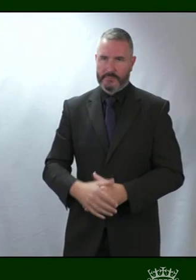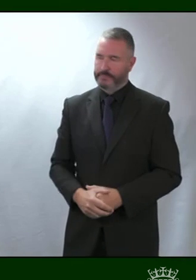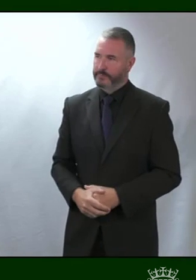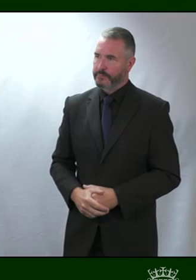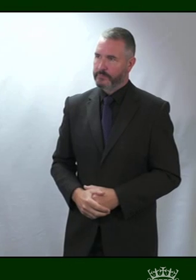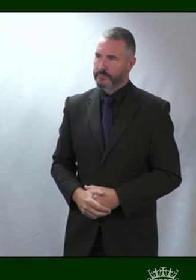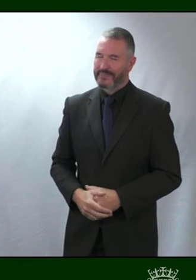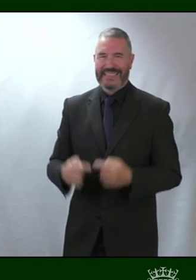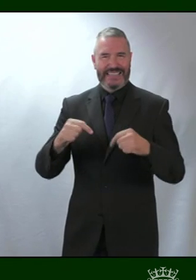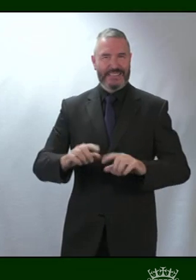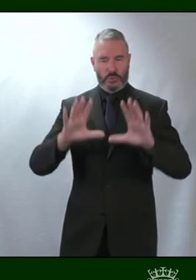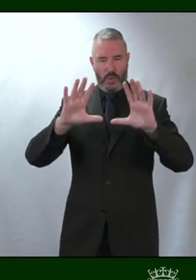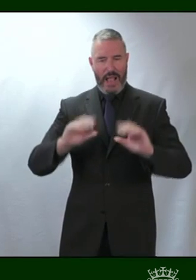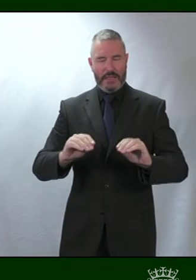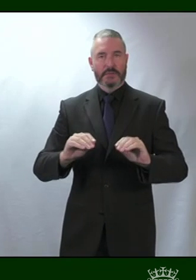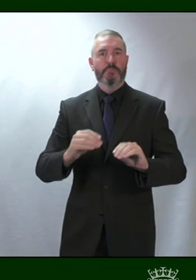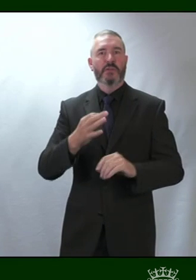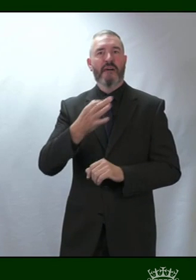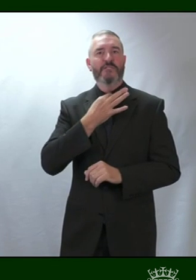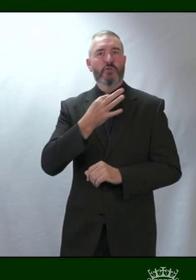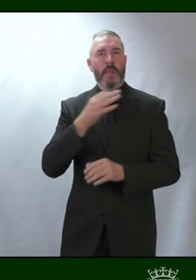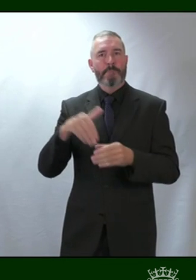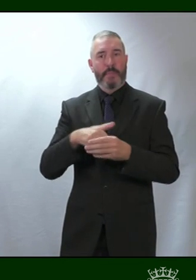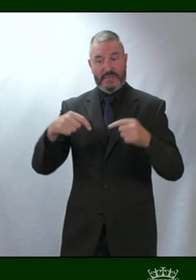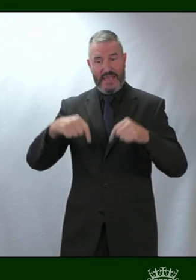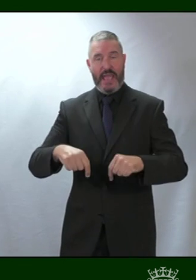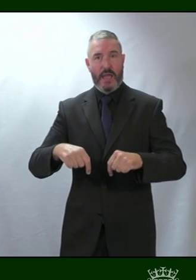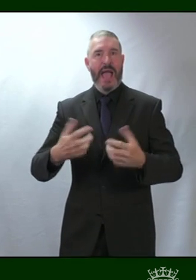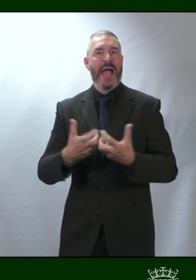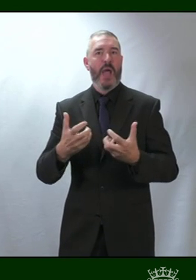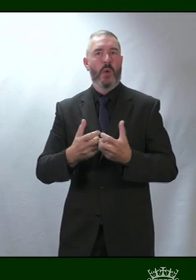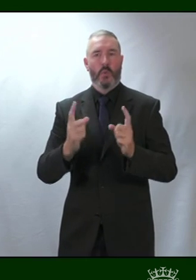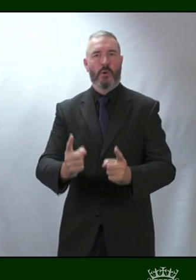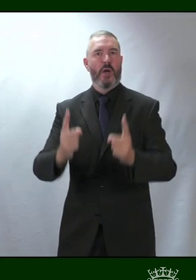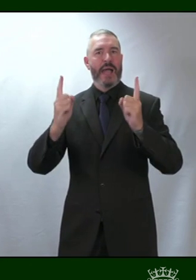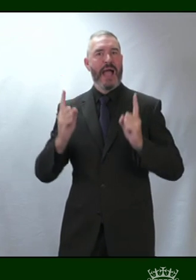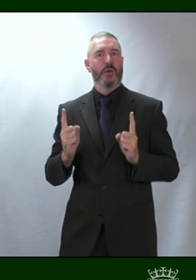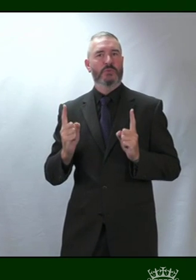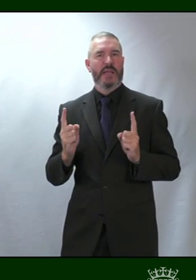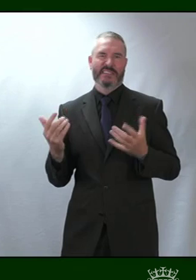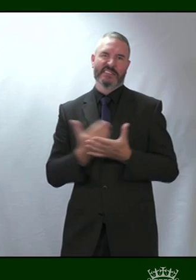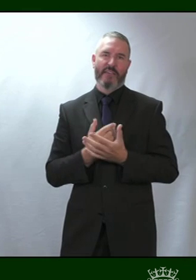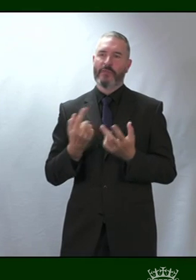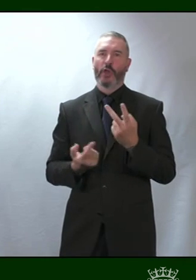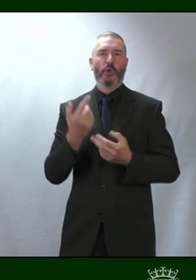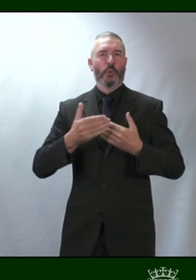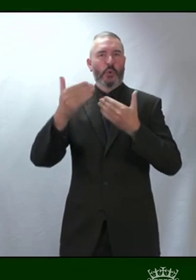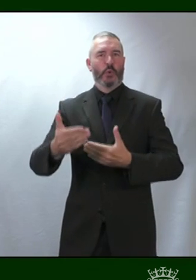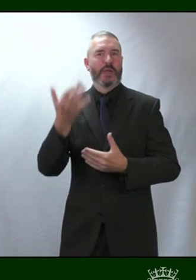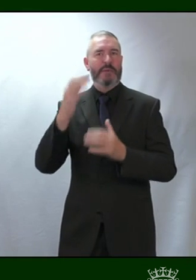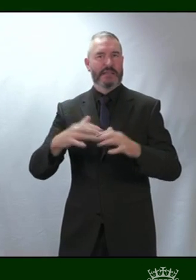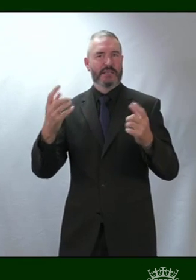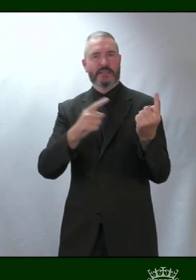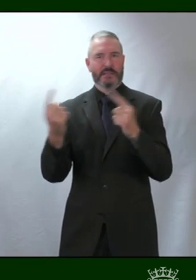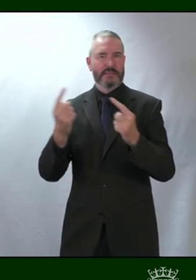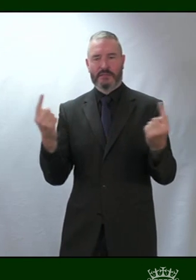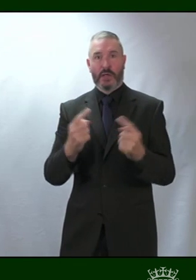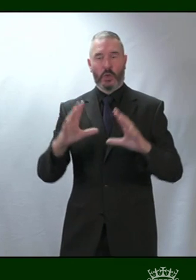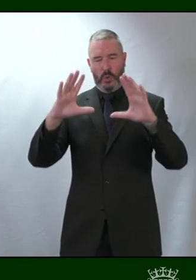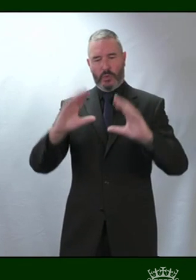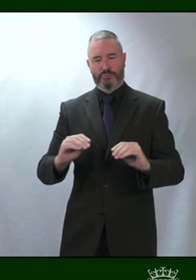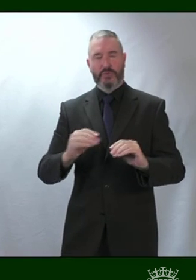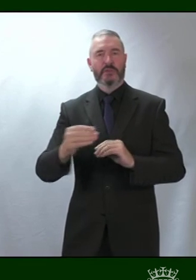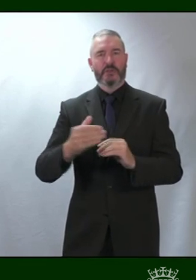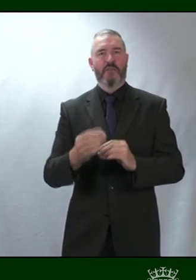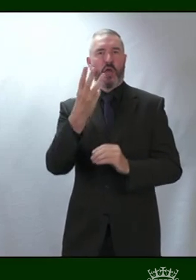In order to allow the safe exit of hon. Members participating in this item of business and the safe arrival of those participating in the next, I am suspending the House for three minutes.